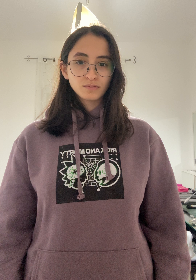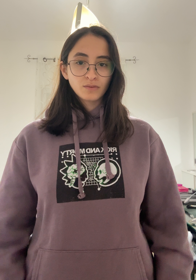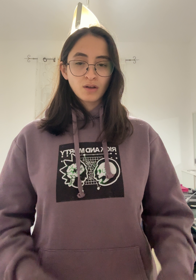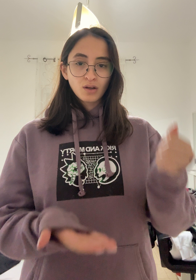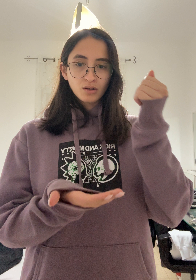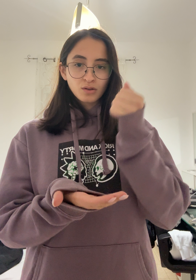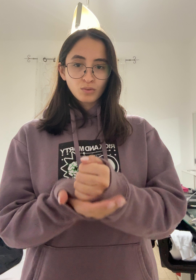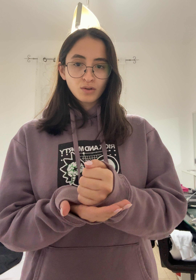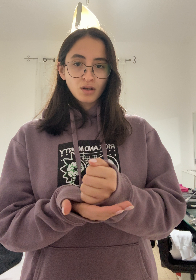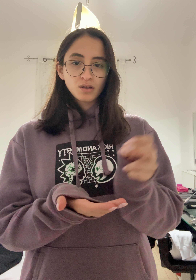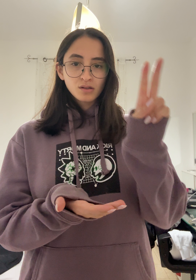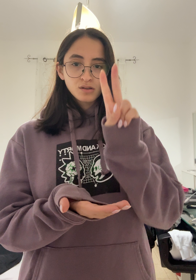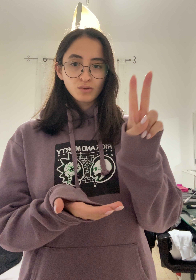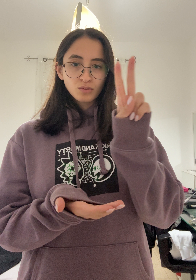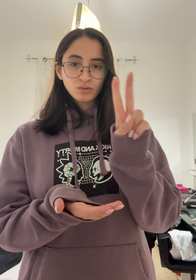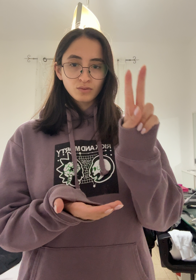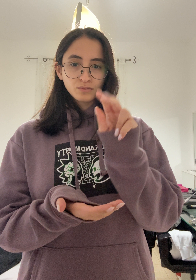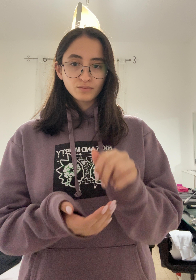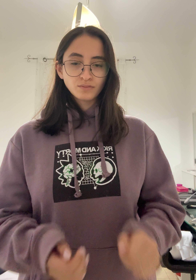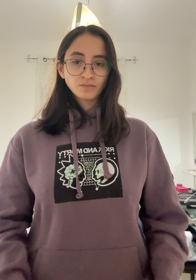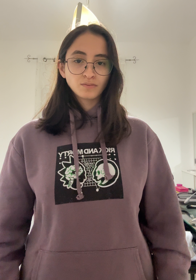תעודת זהות